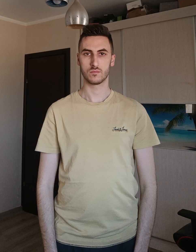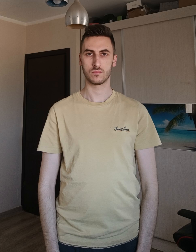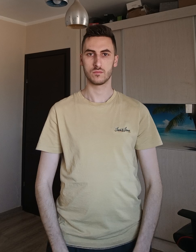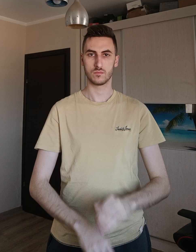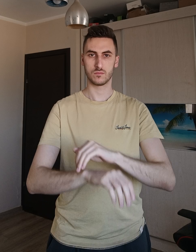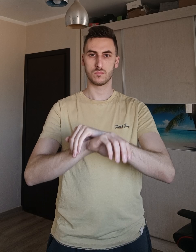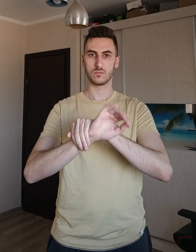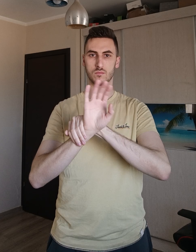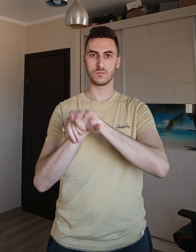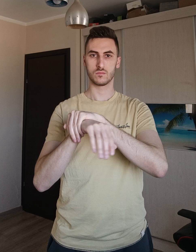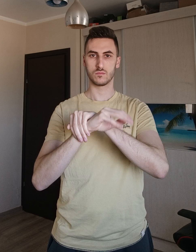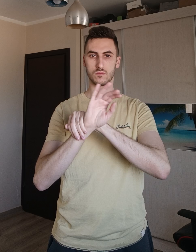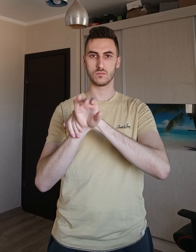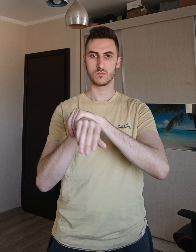ריק